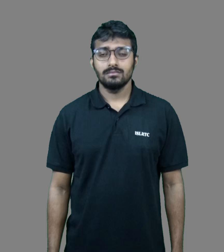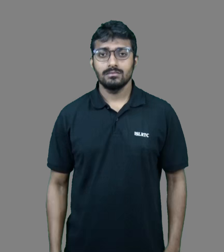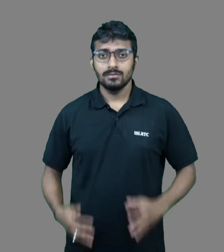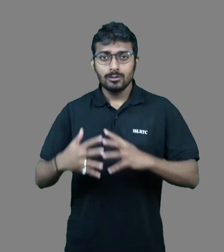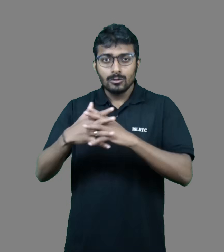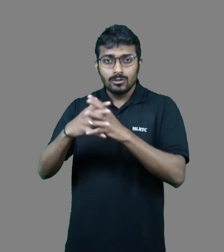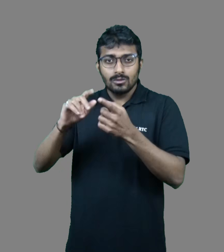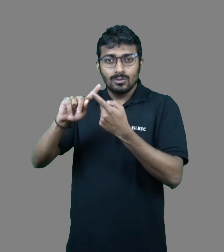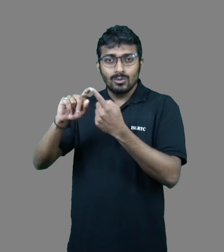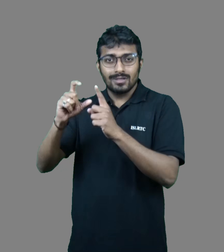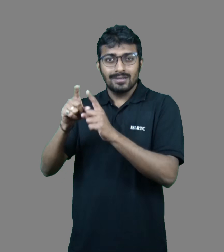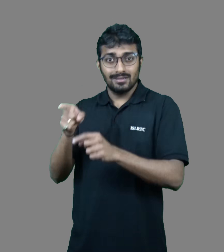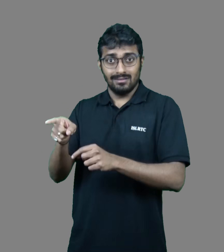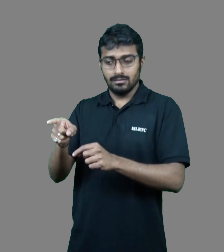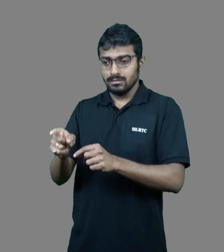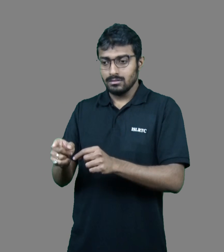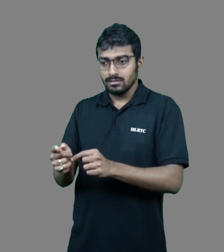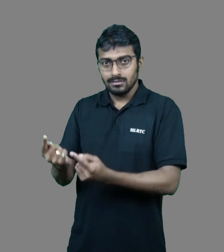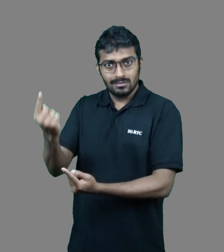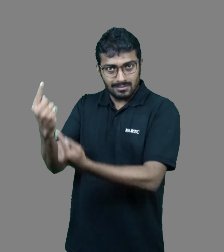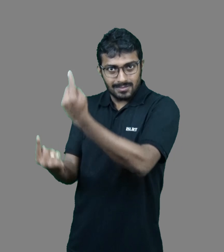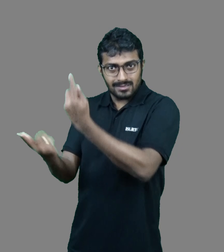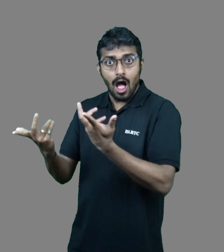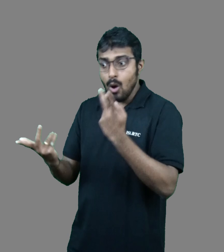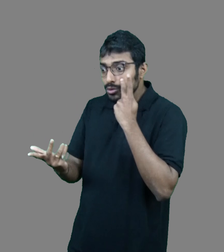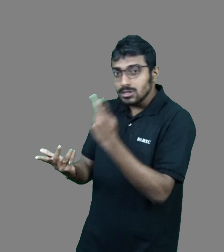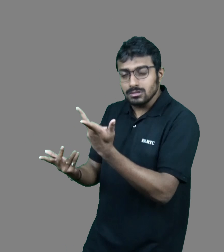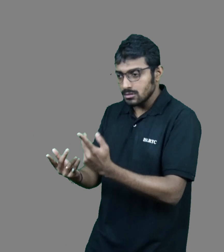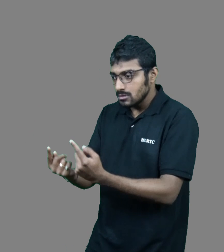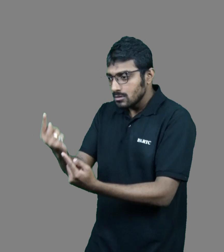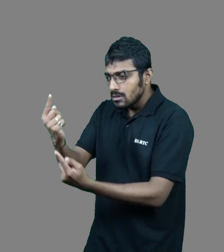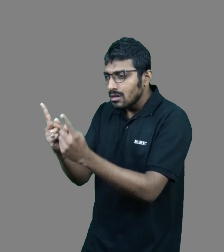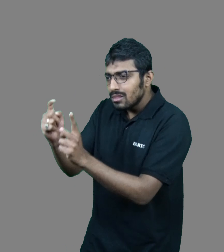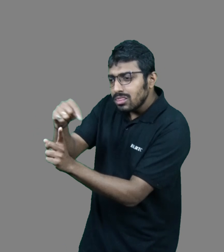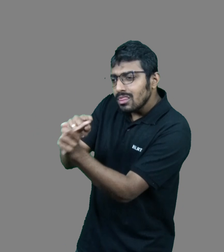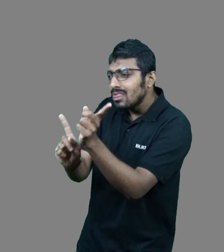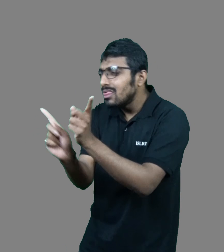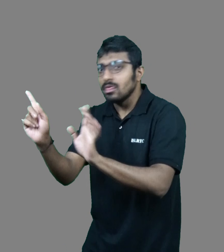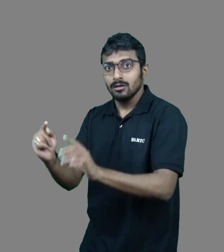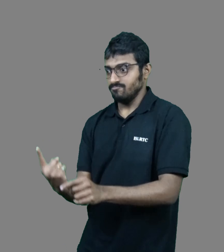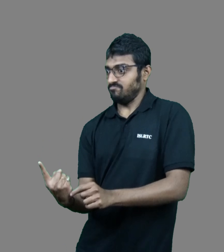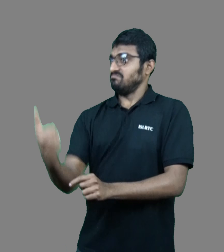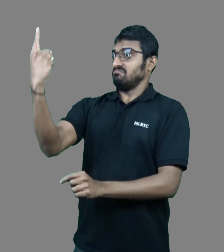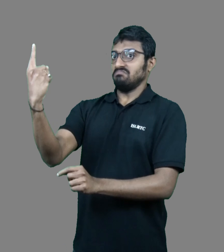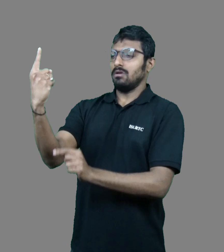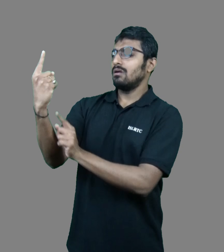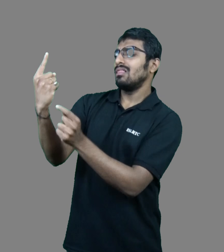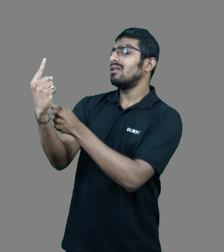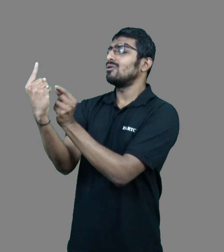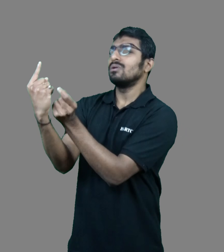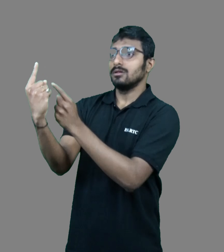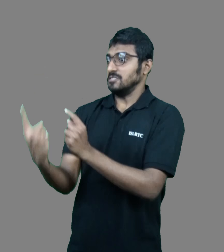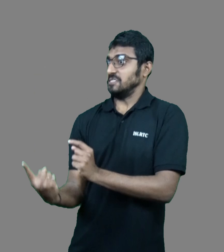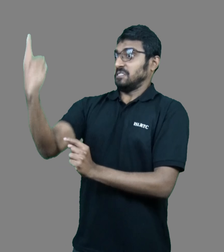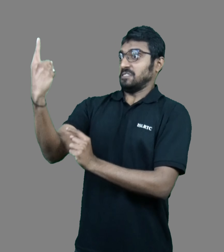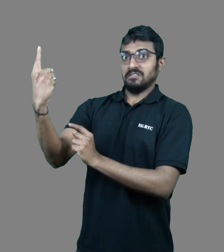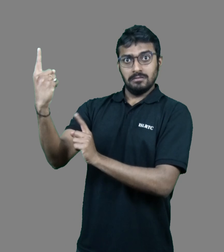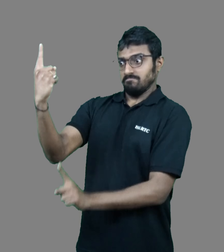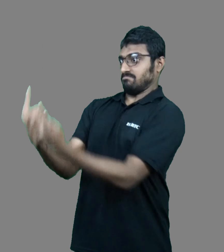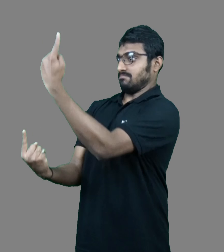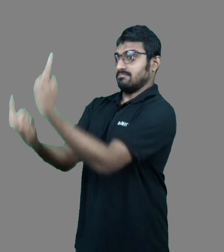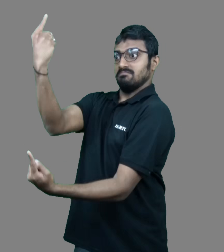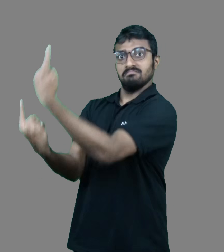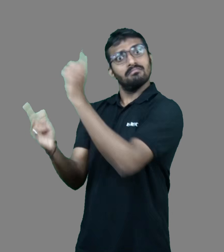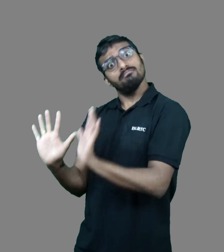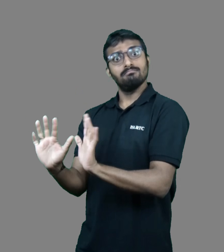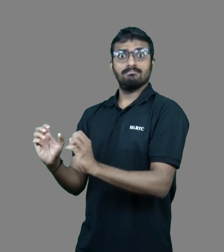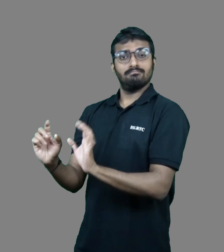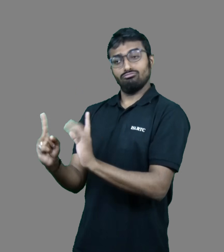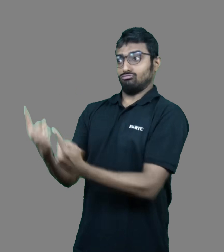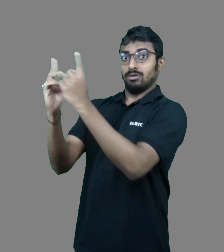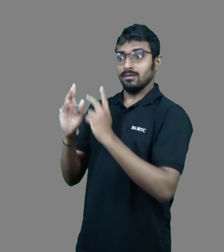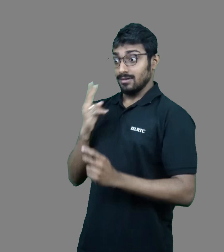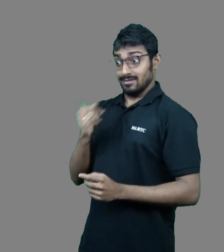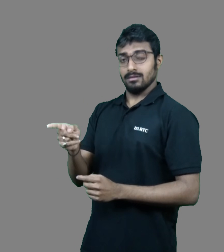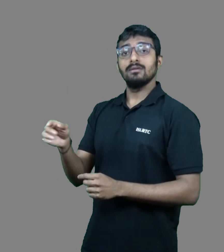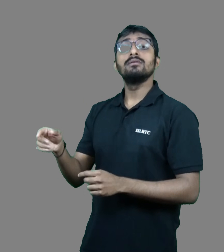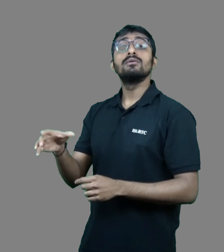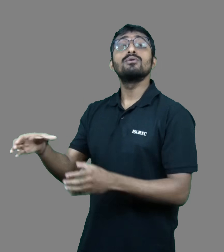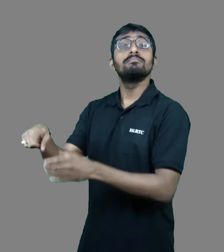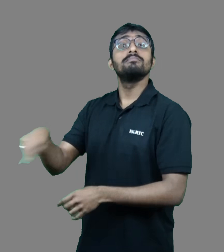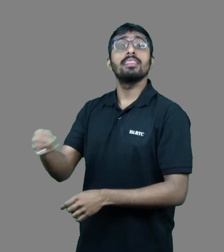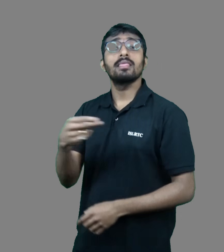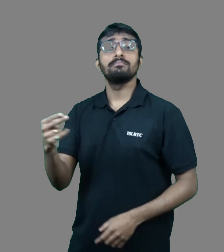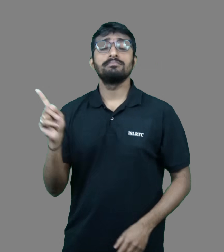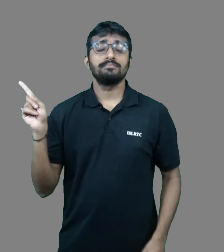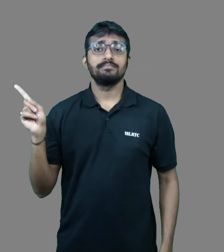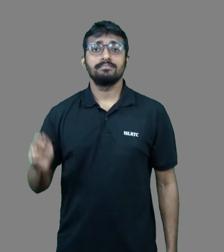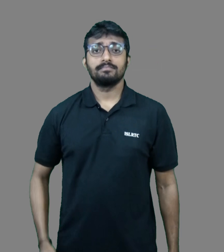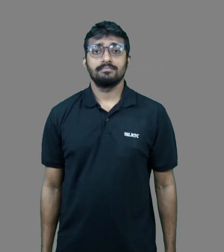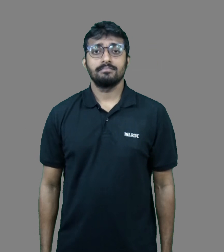Erect Weeds